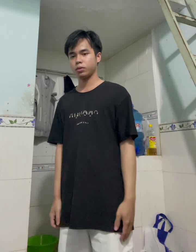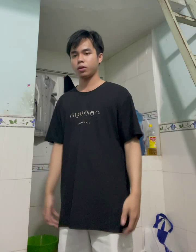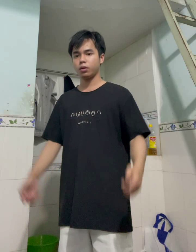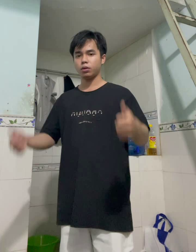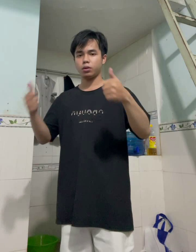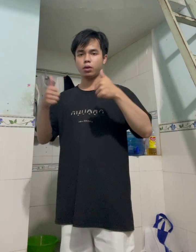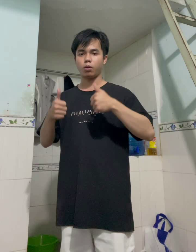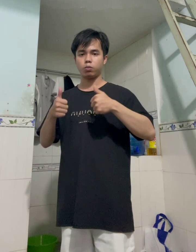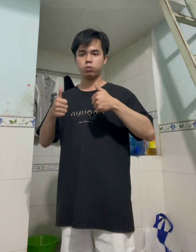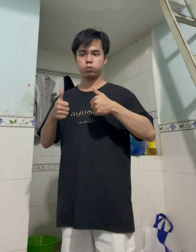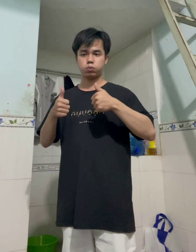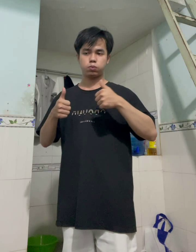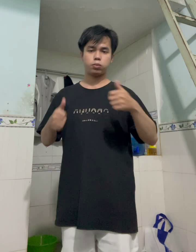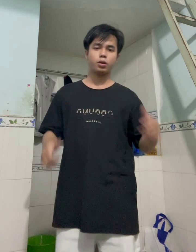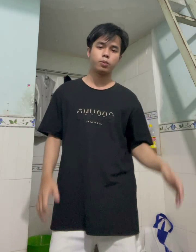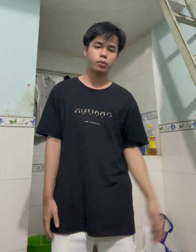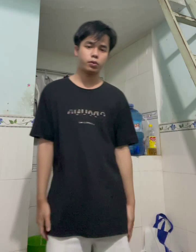rat tot